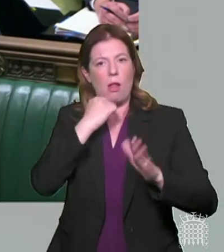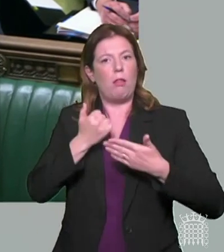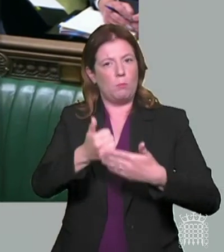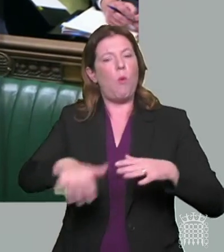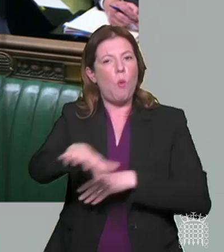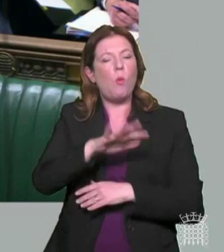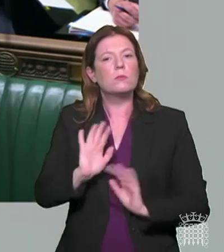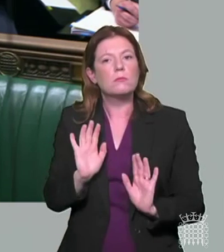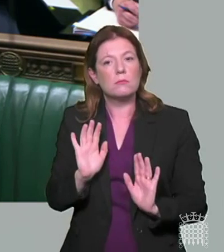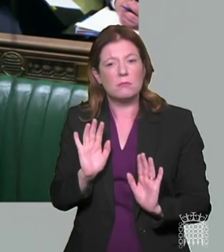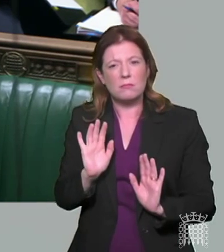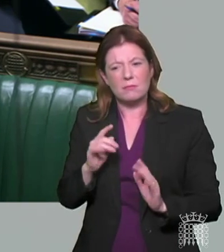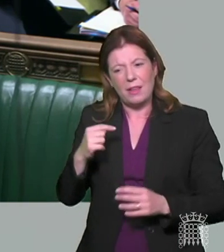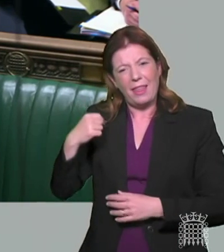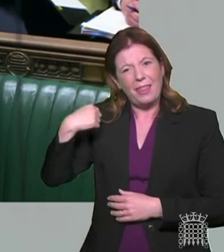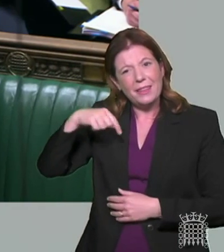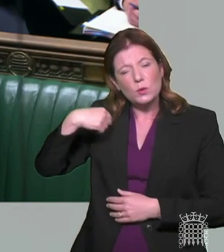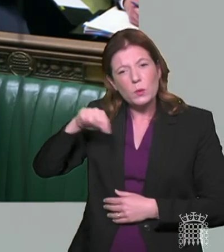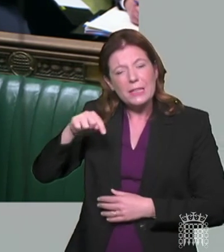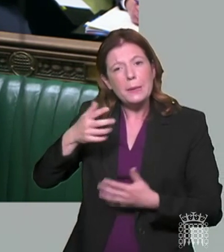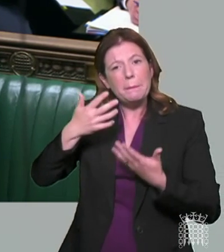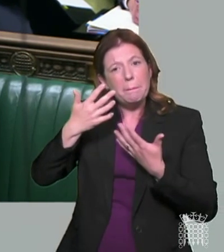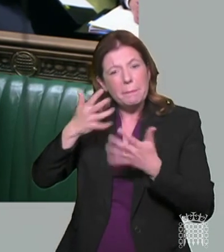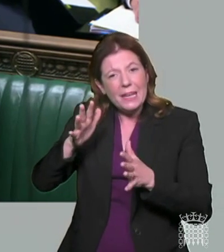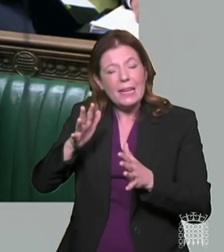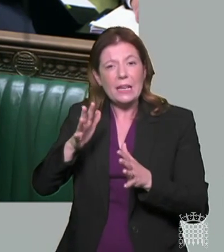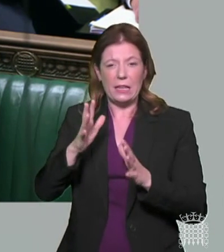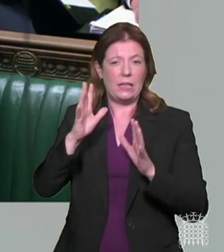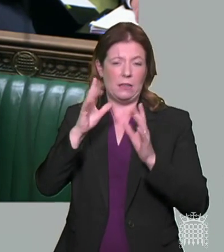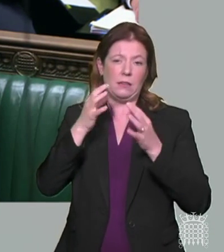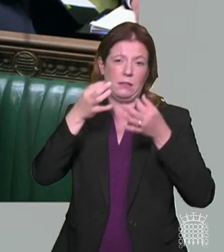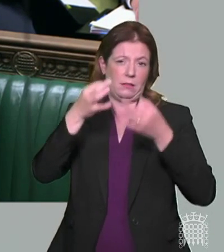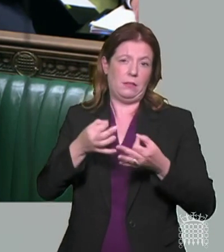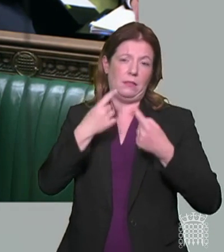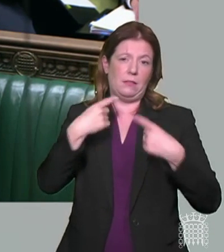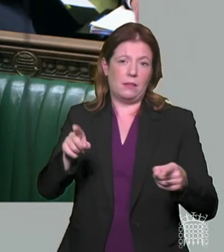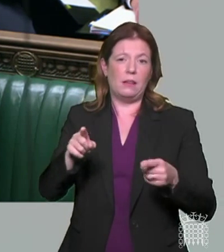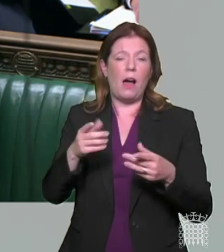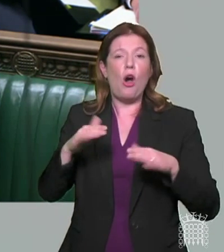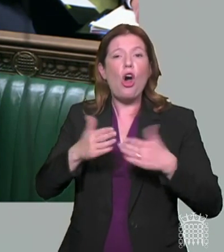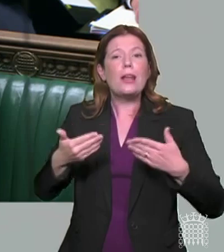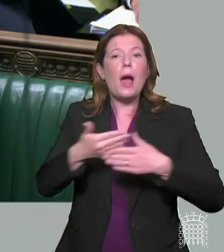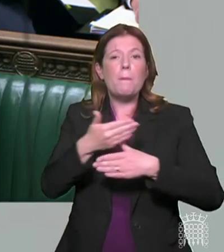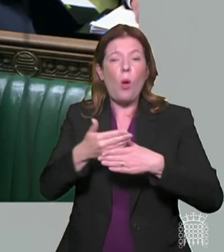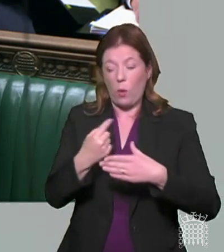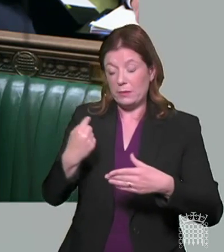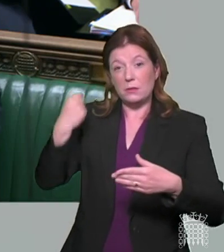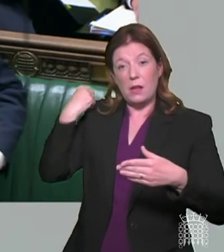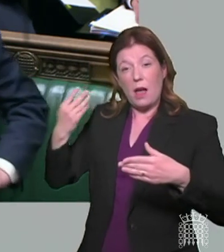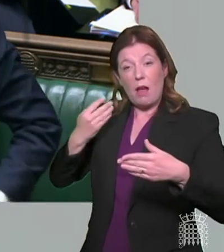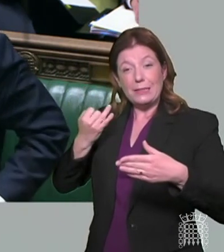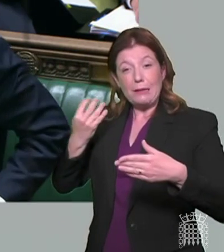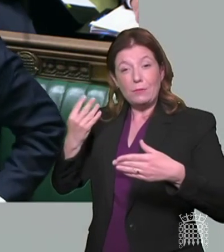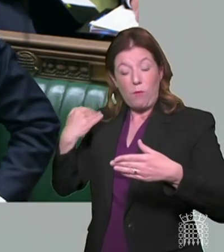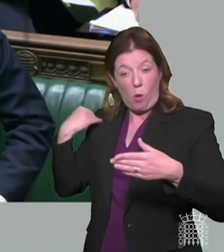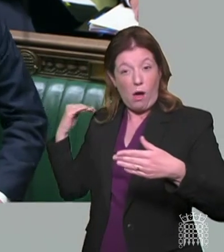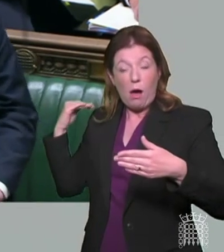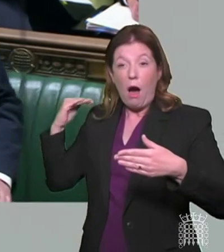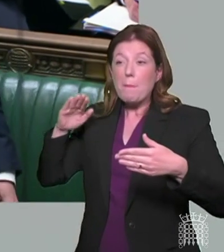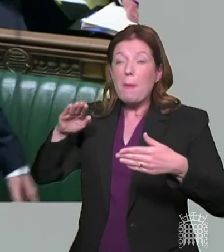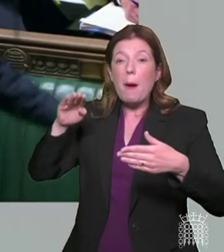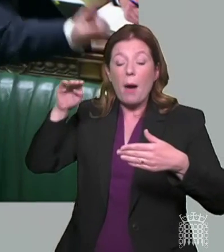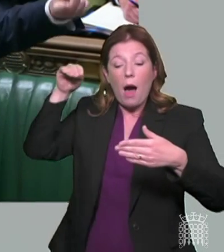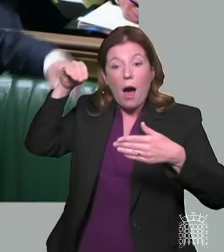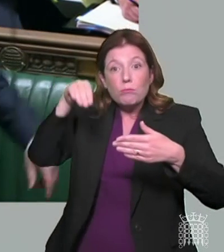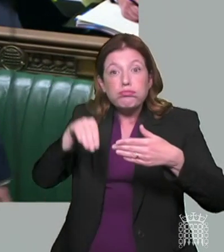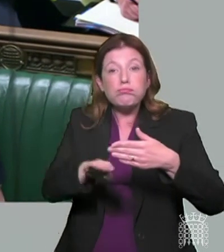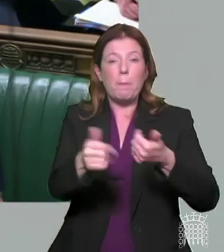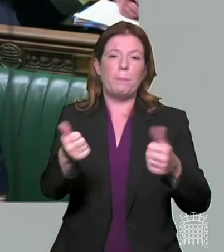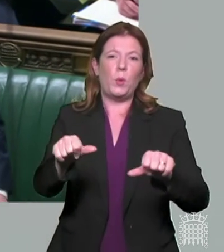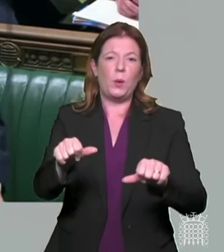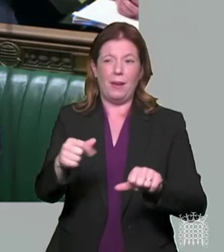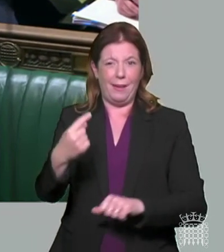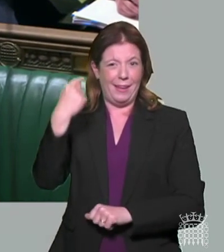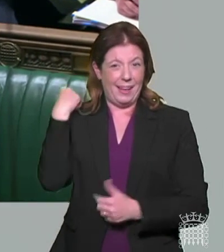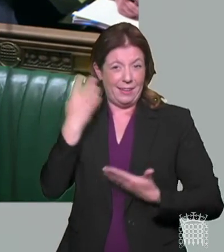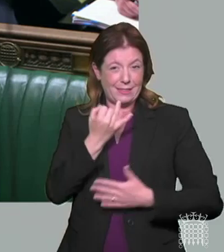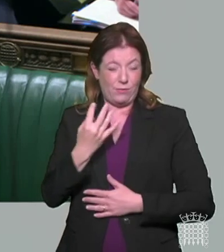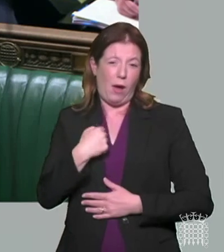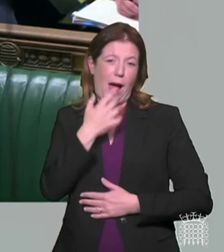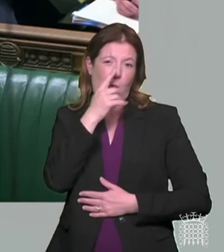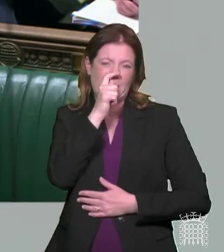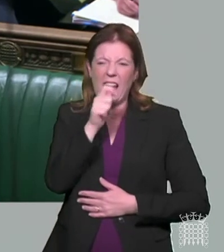I am proud to say it was revealed this week that unemployment has come down to the lowest level since 1974.